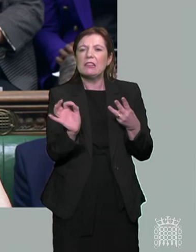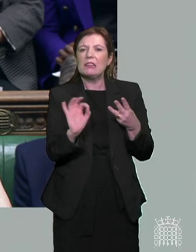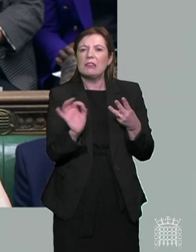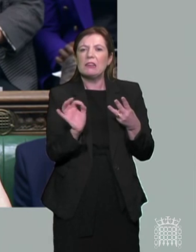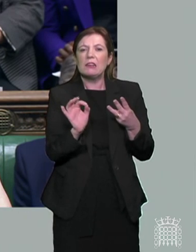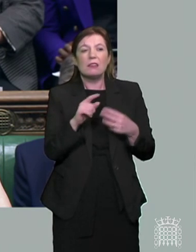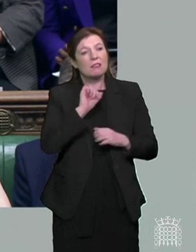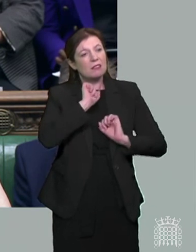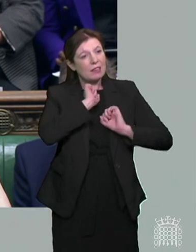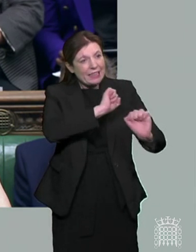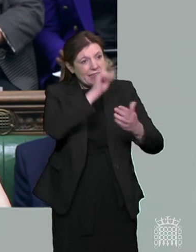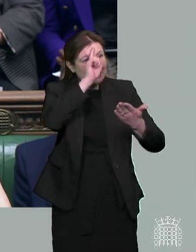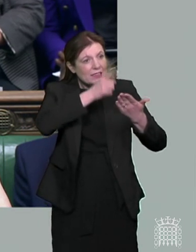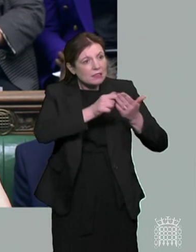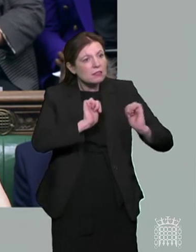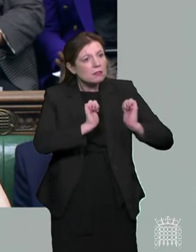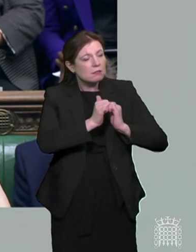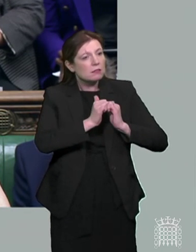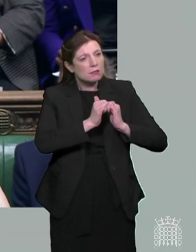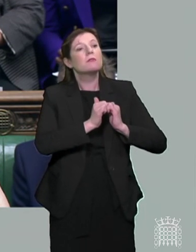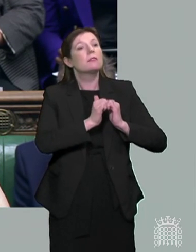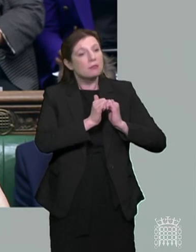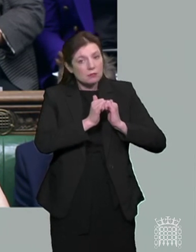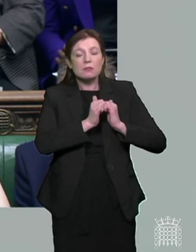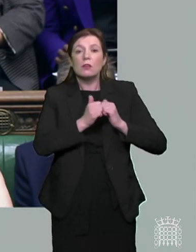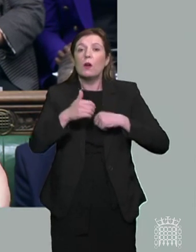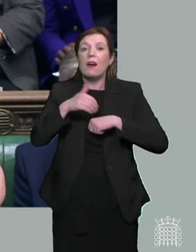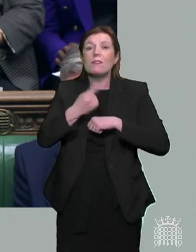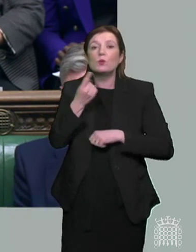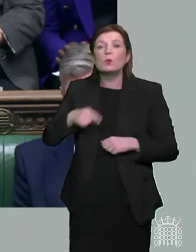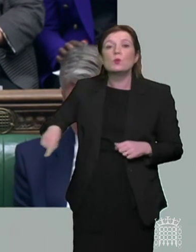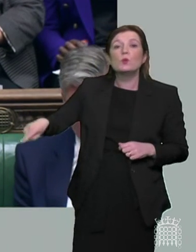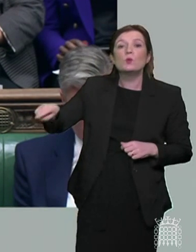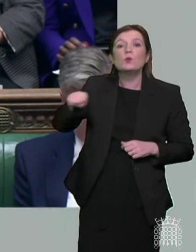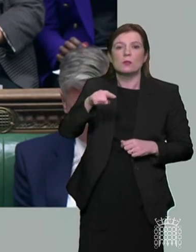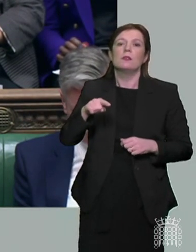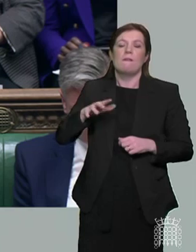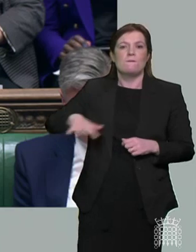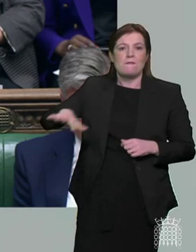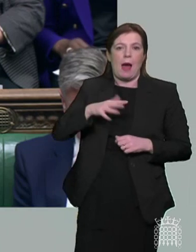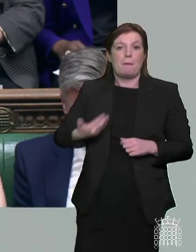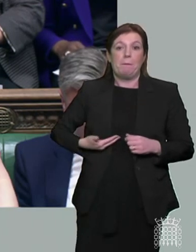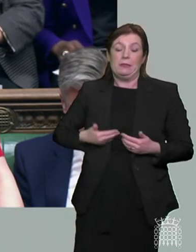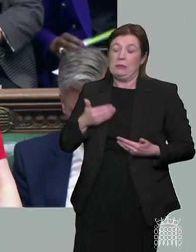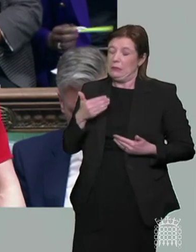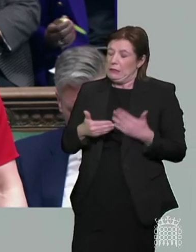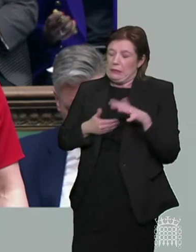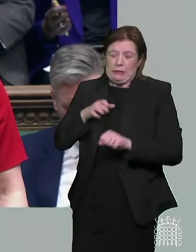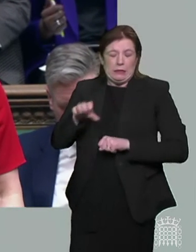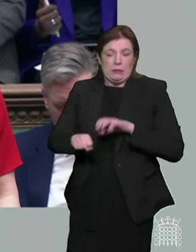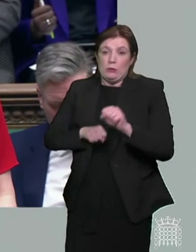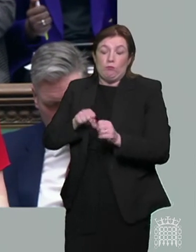misguided choices of the Chancellor, families and businesses will endure significant hardship.